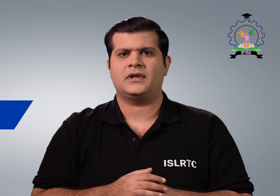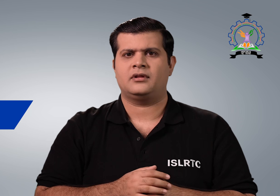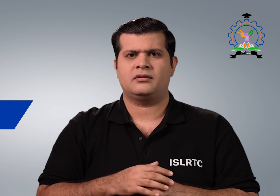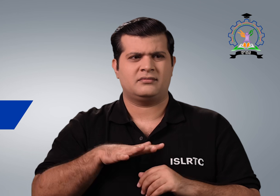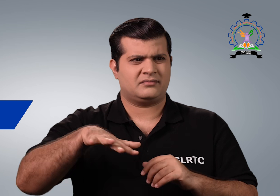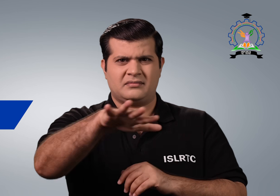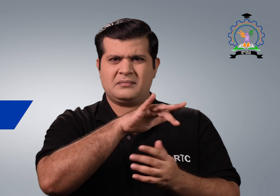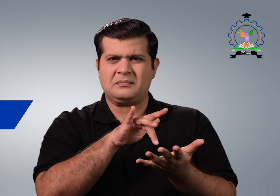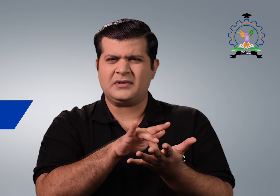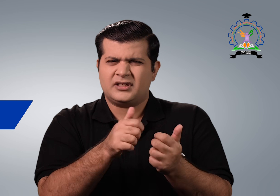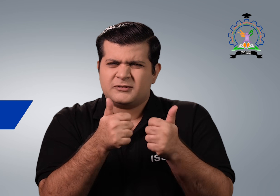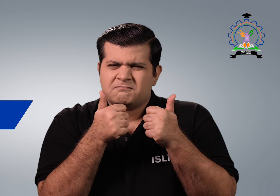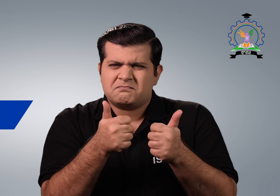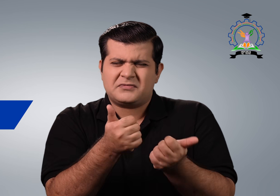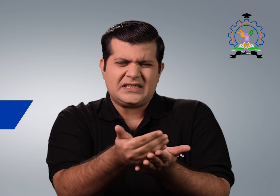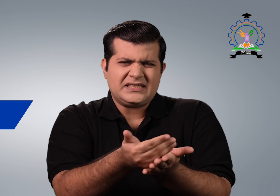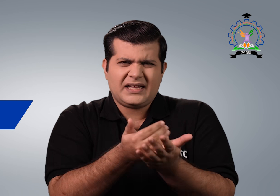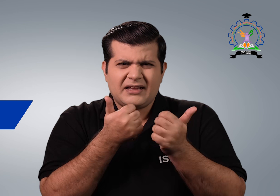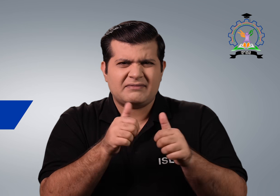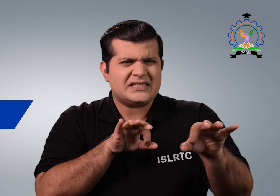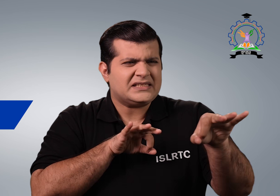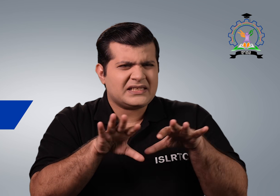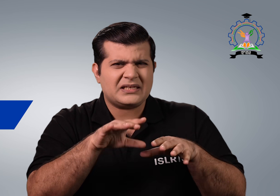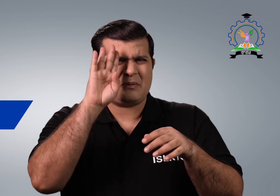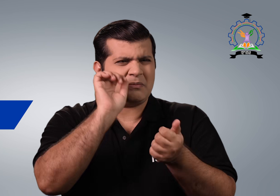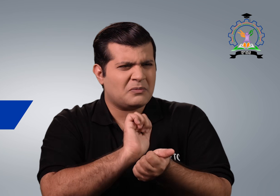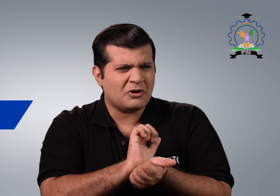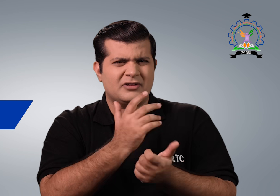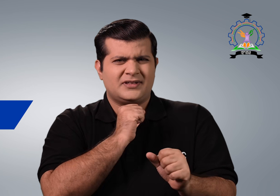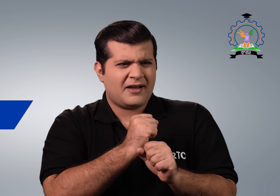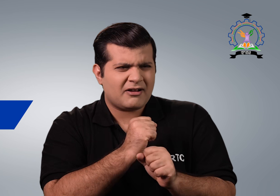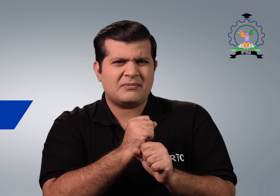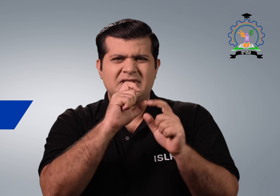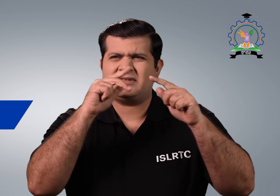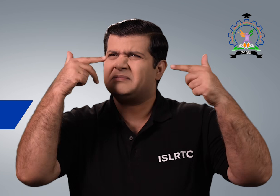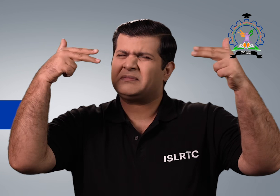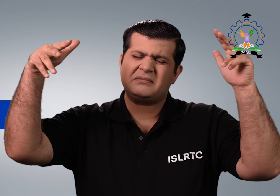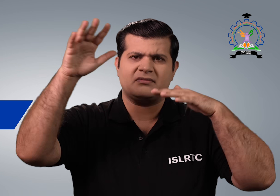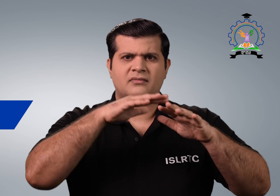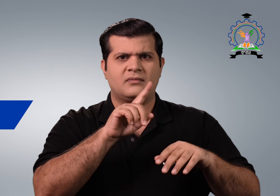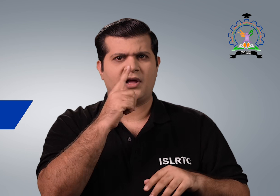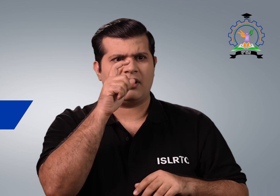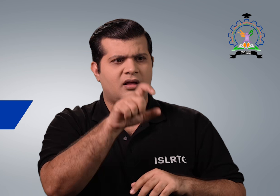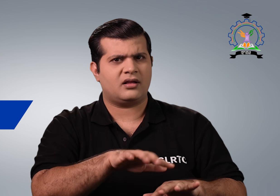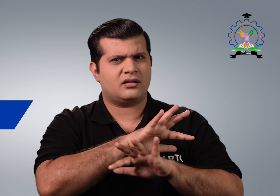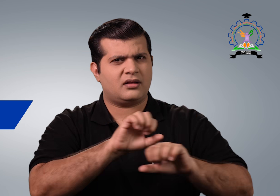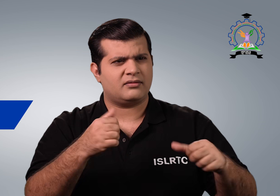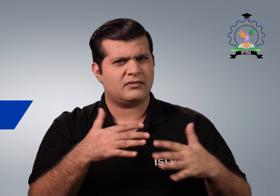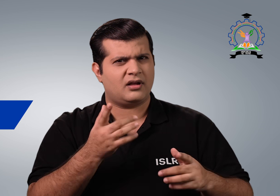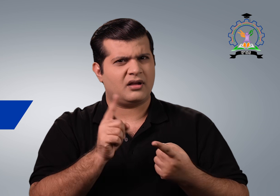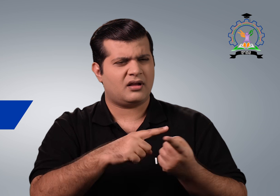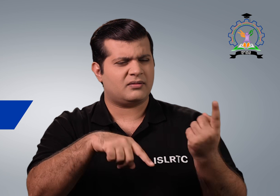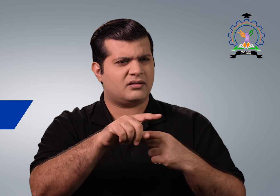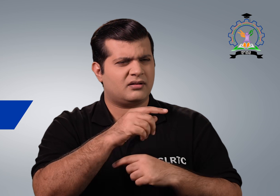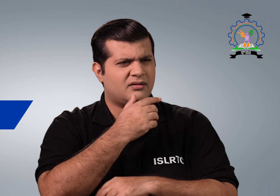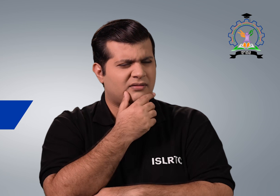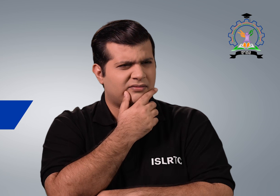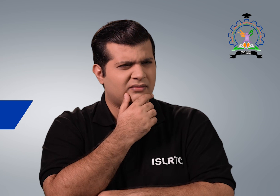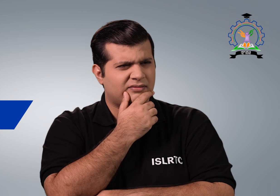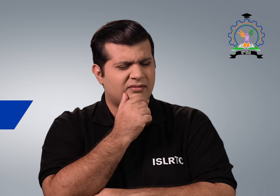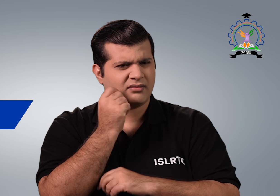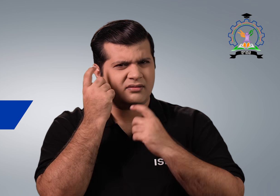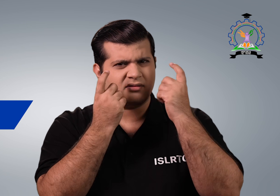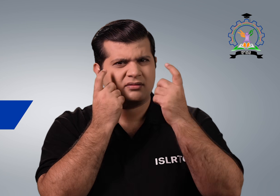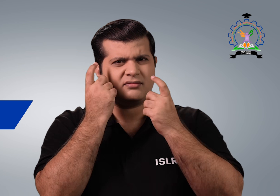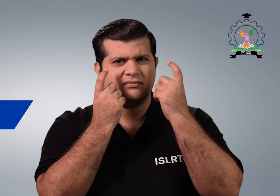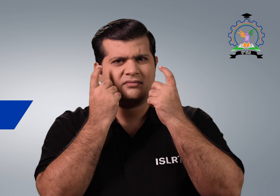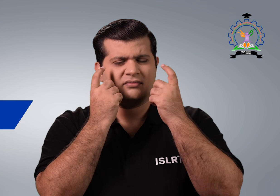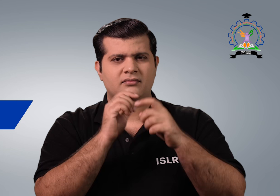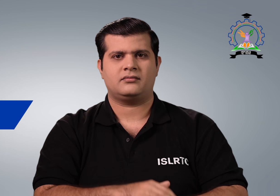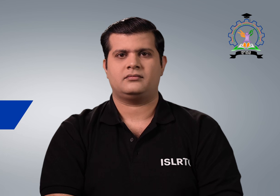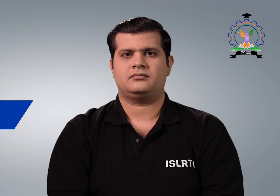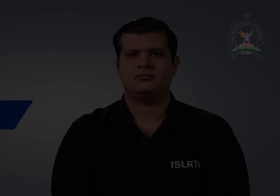Despite improvements in the city's safety due to government and police efforts, one might still wander why women continue to be raped.